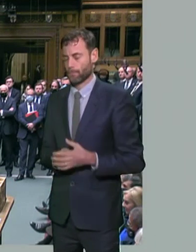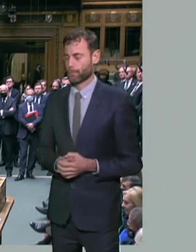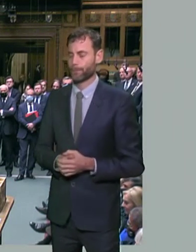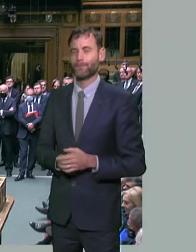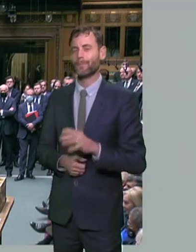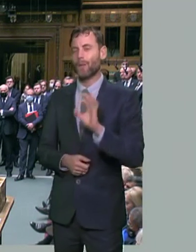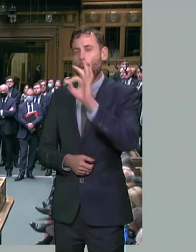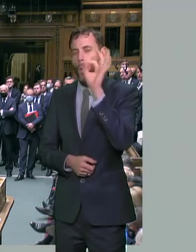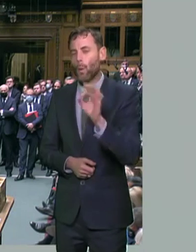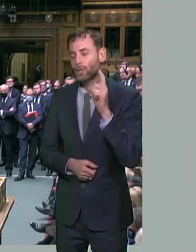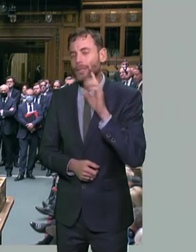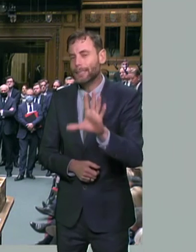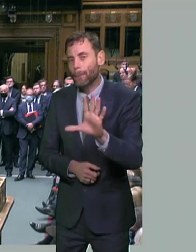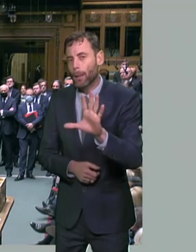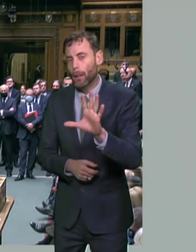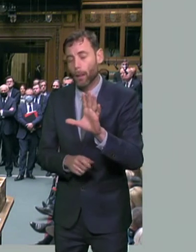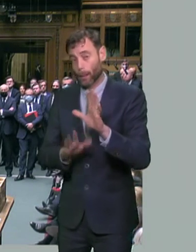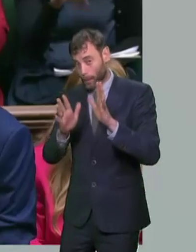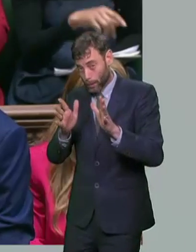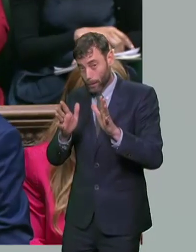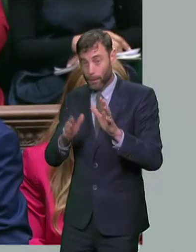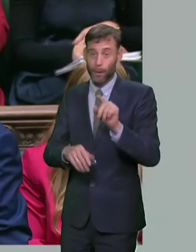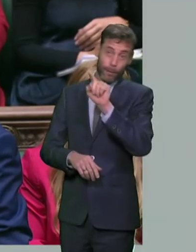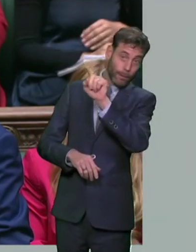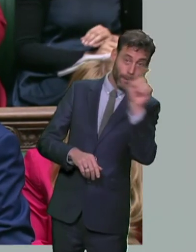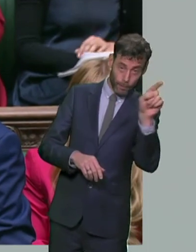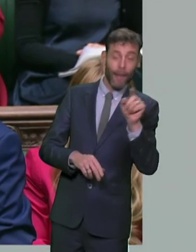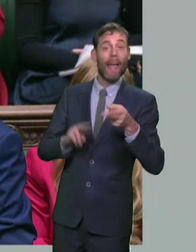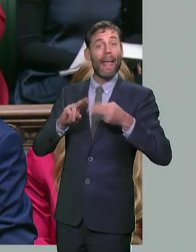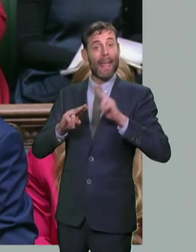The question was really simple, and it is the question that all his Back Benchers are asking.